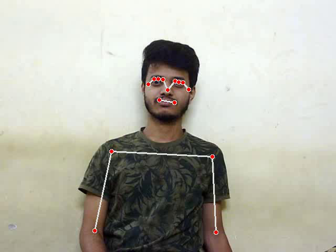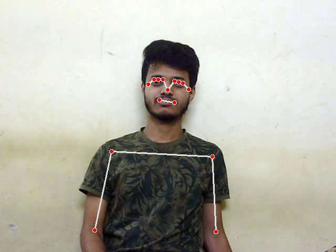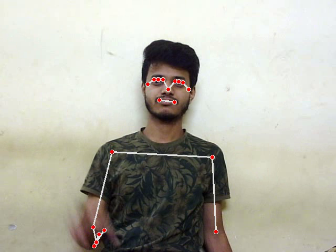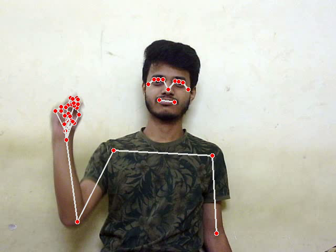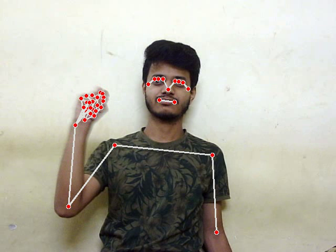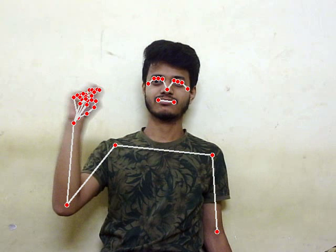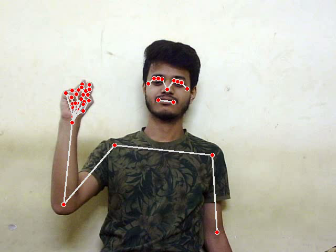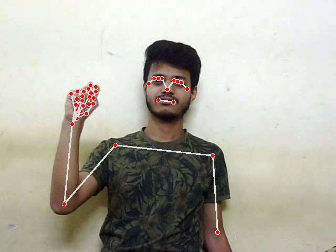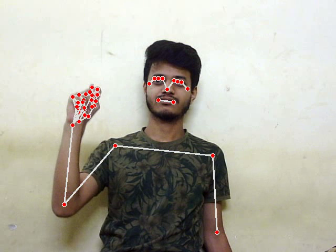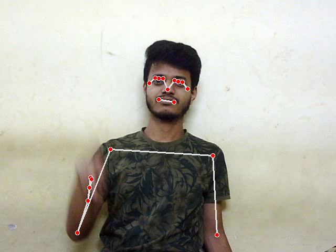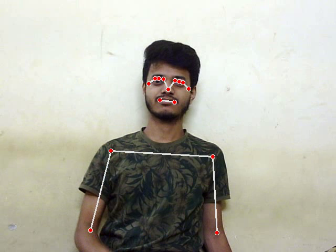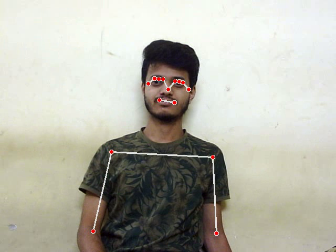bathroom